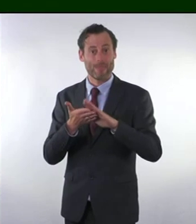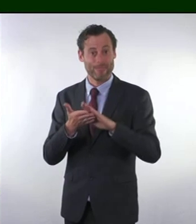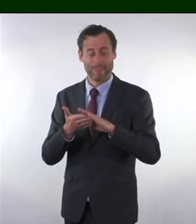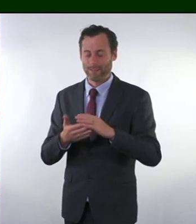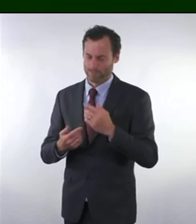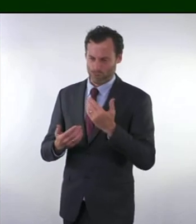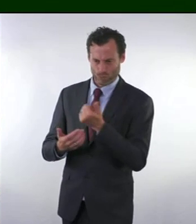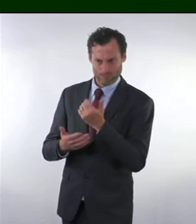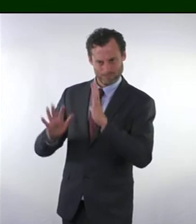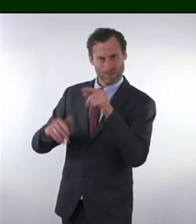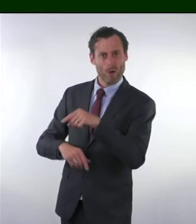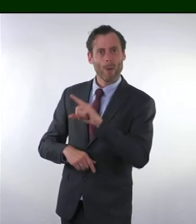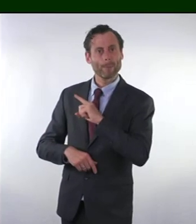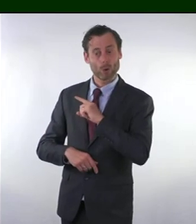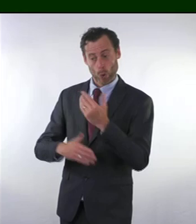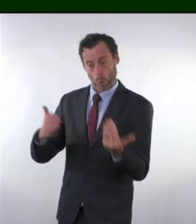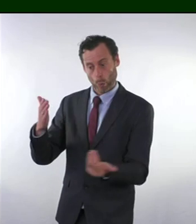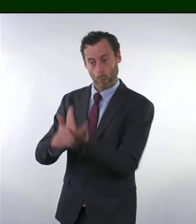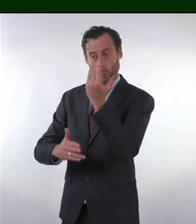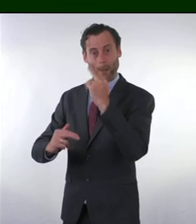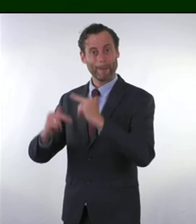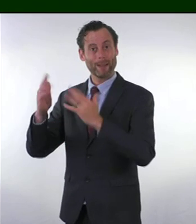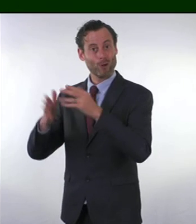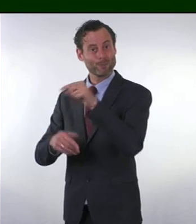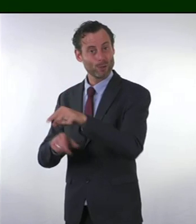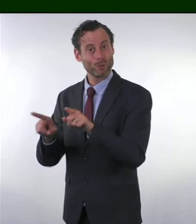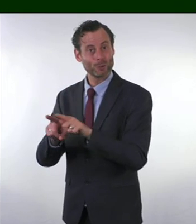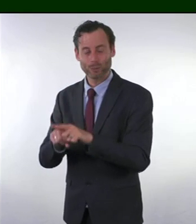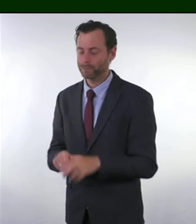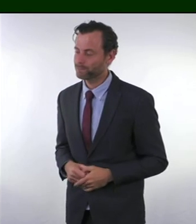Of course, this Government were elected to build 40 new hospitals, and that is what we are going to do.